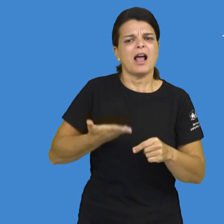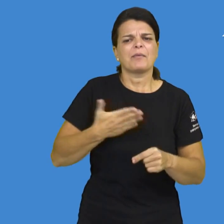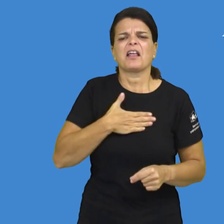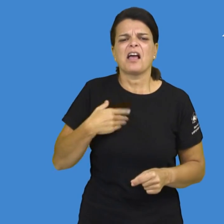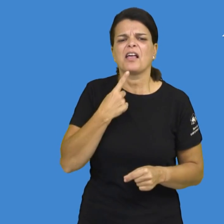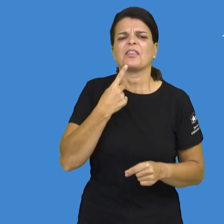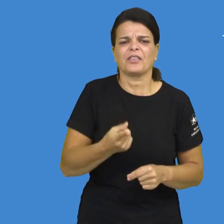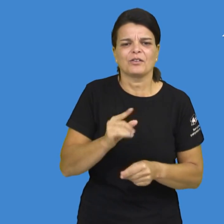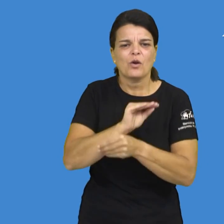querer decir